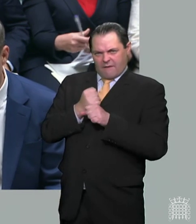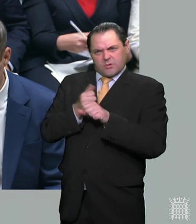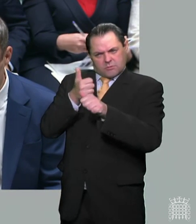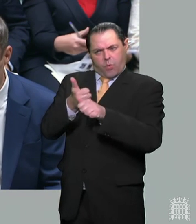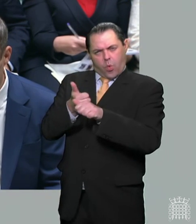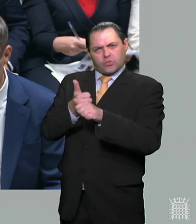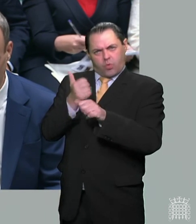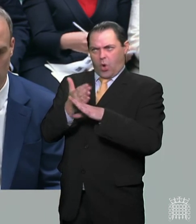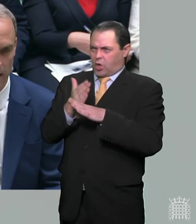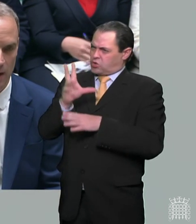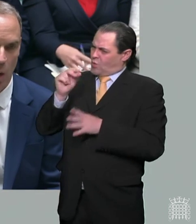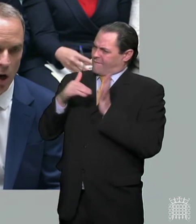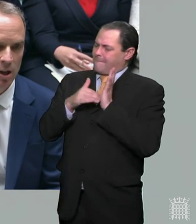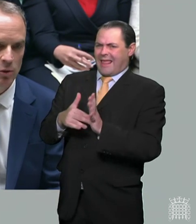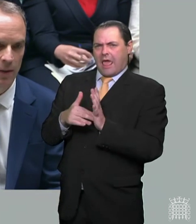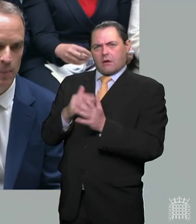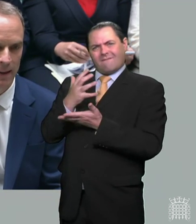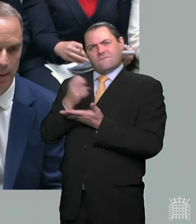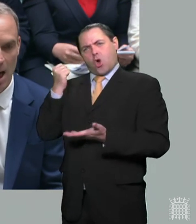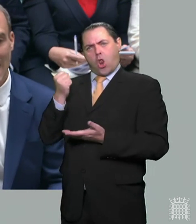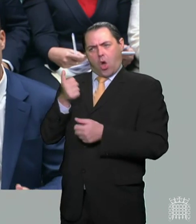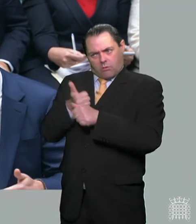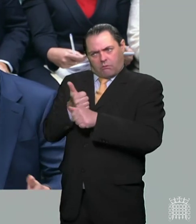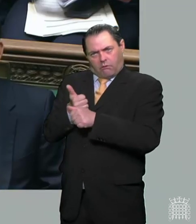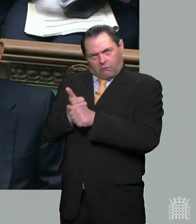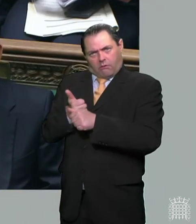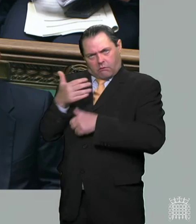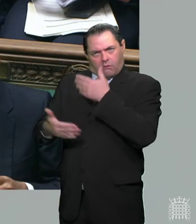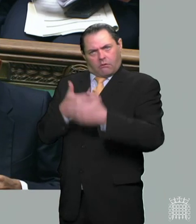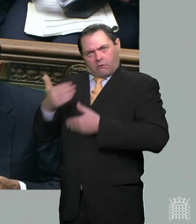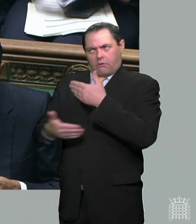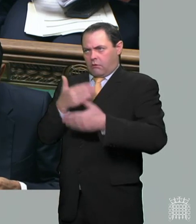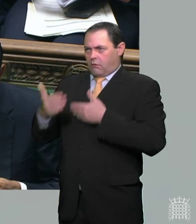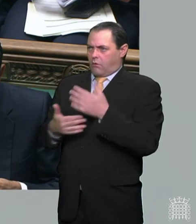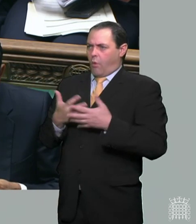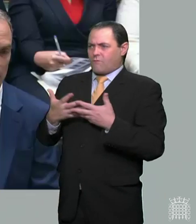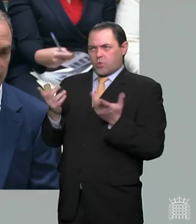We have paid the wages of nearly 12 million workers throughout the pandemic.